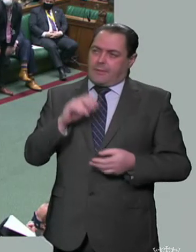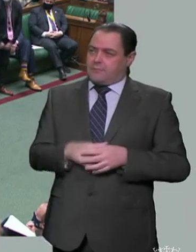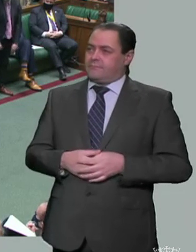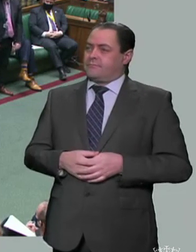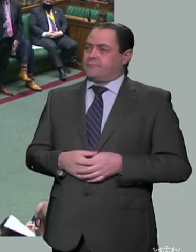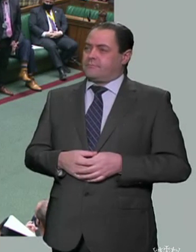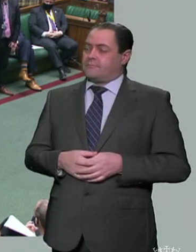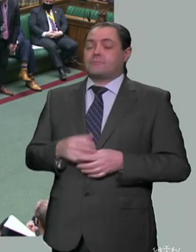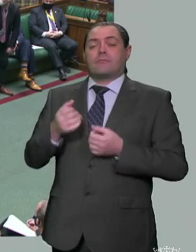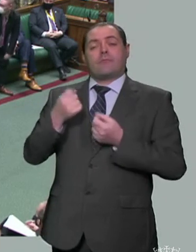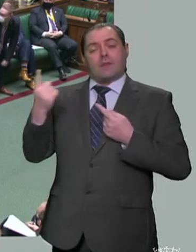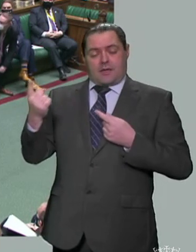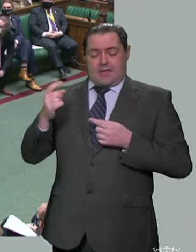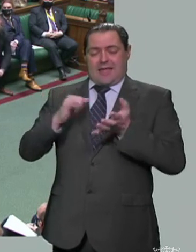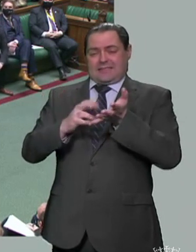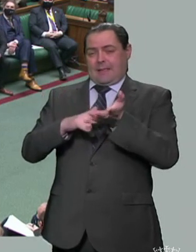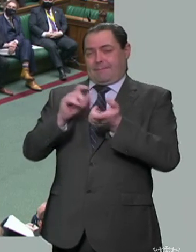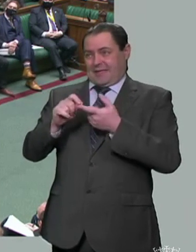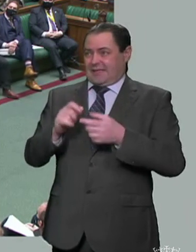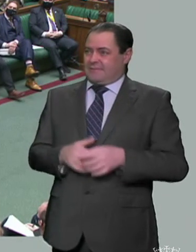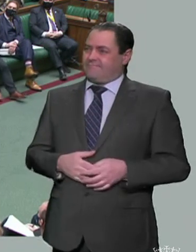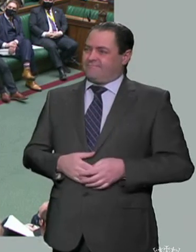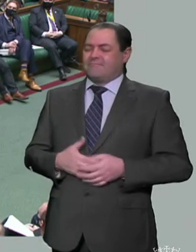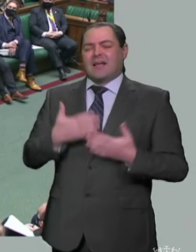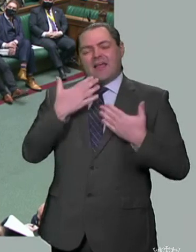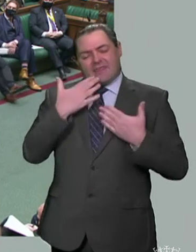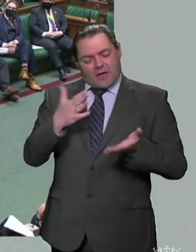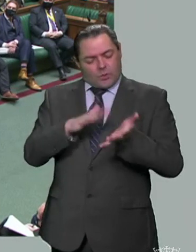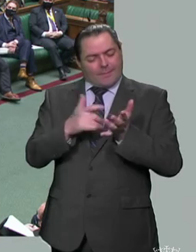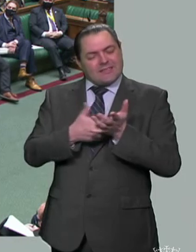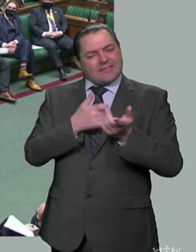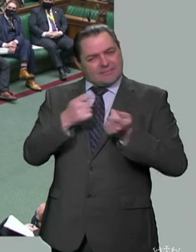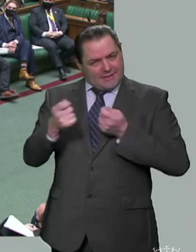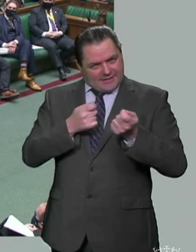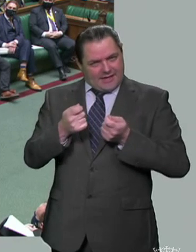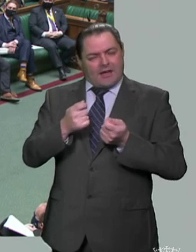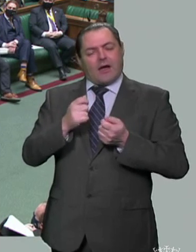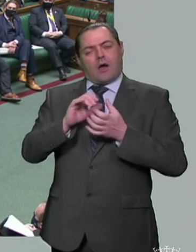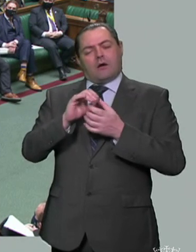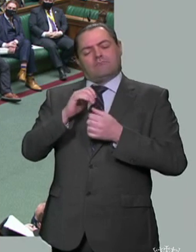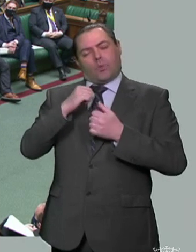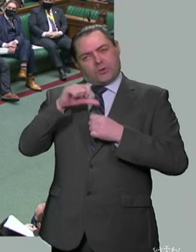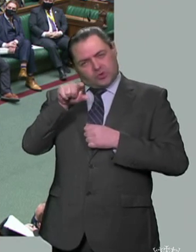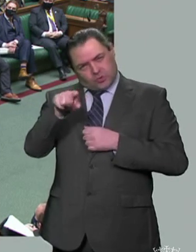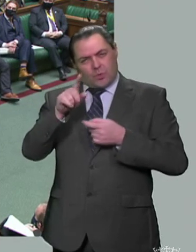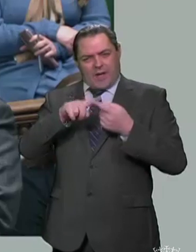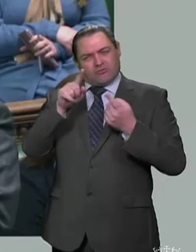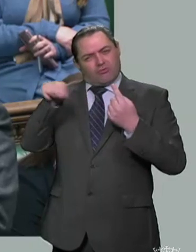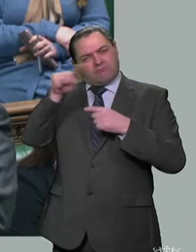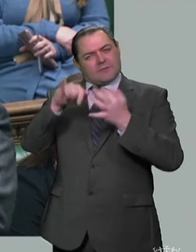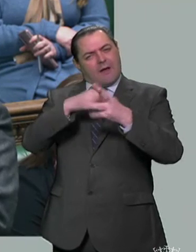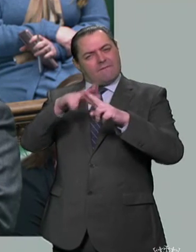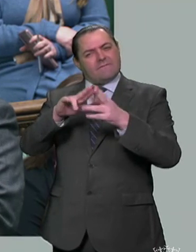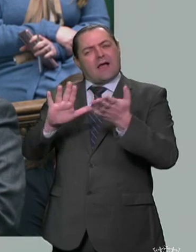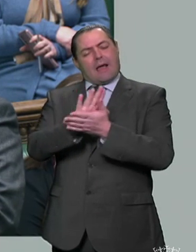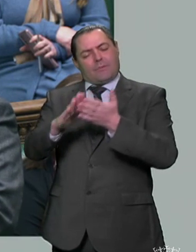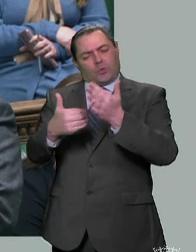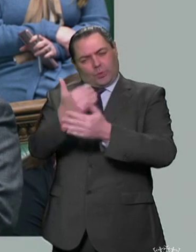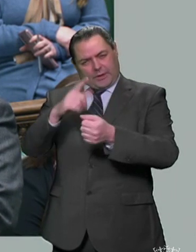I wish you, Mr Speaker, colleagues and all staff a guid new year.